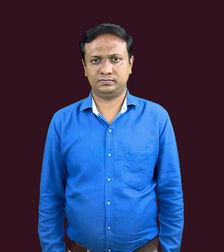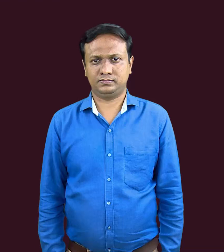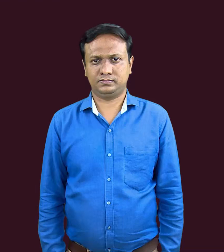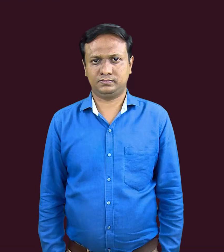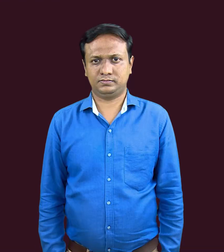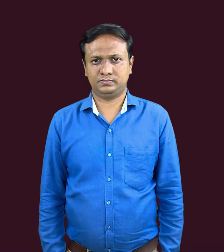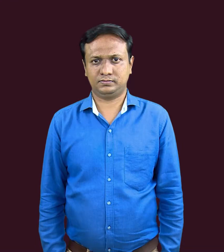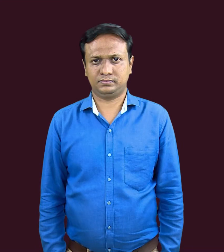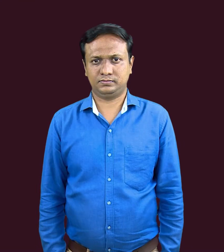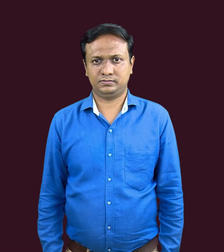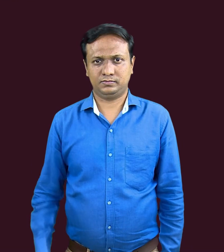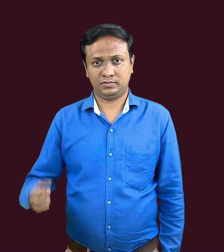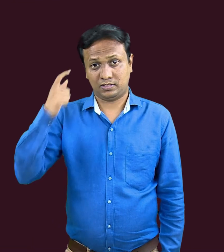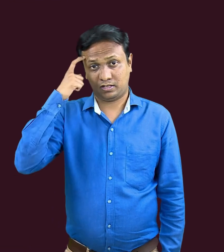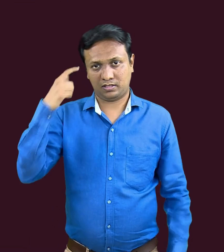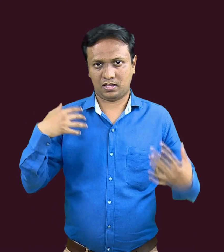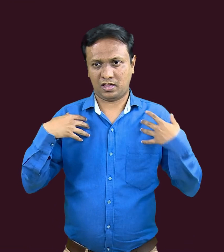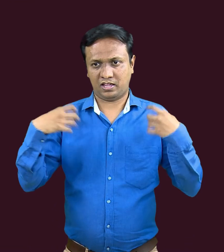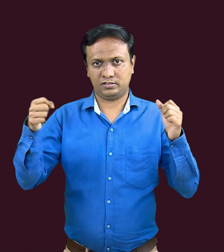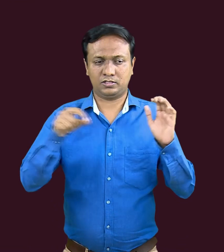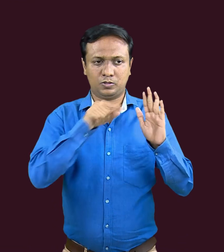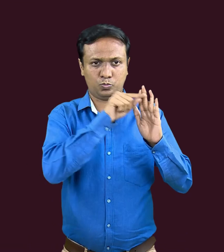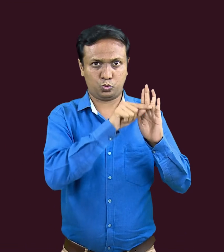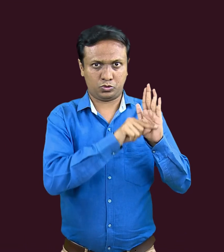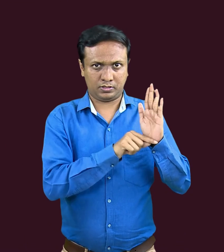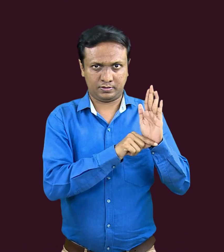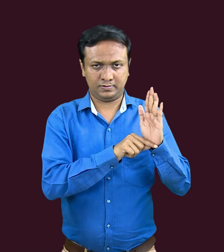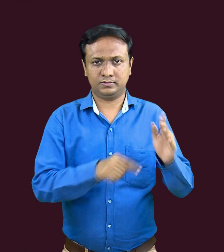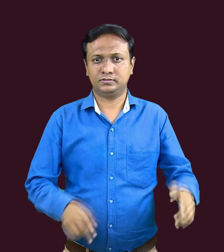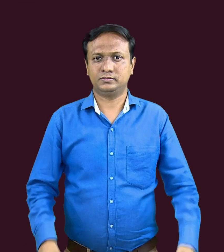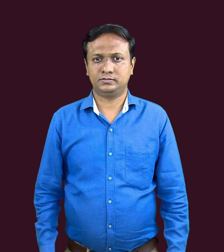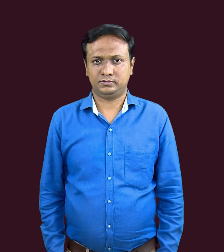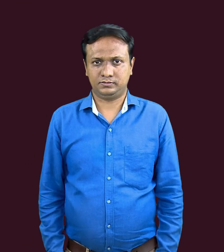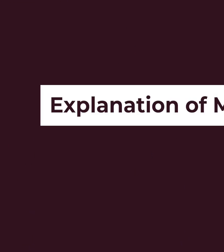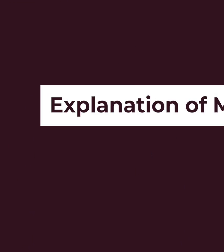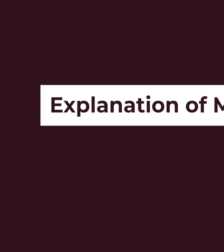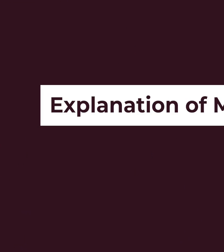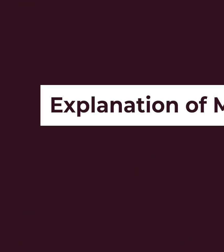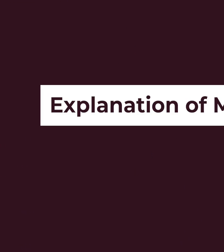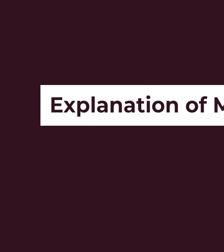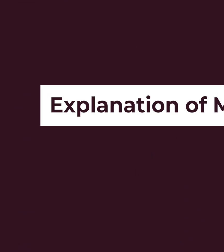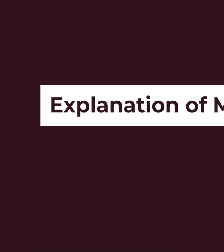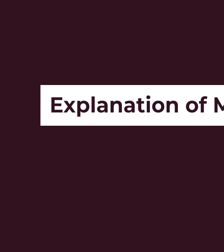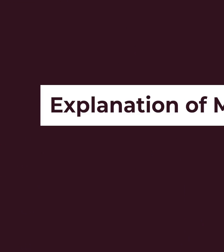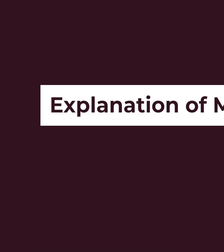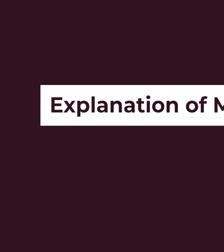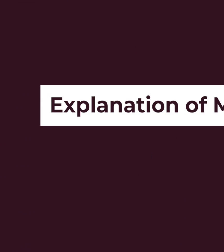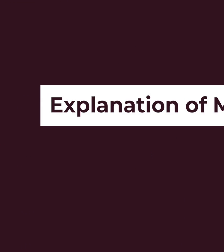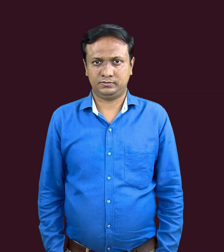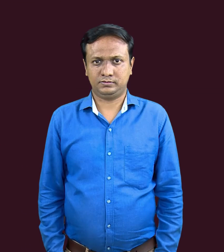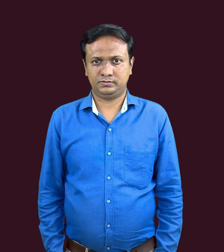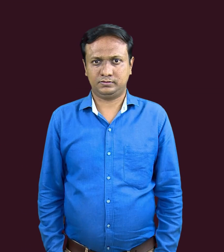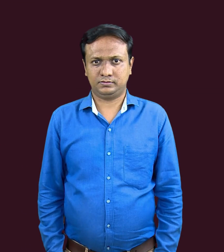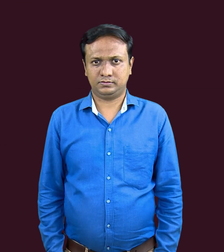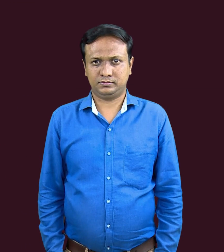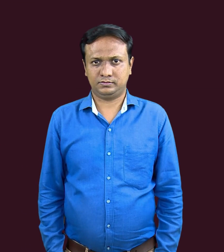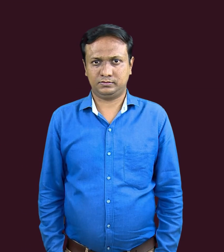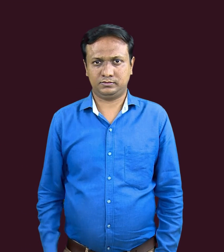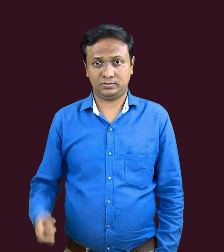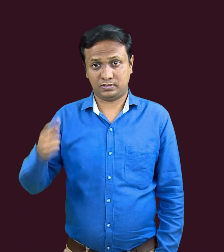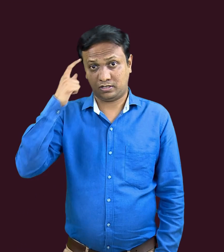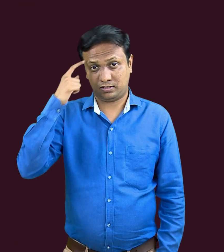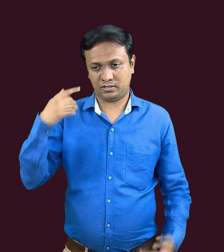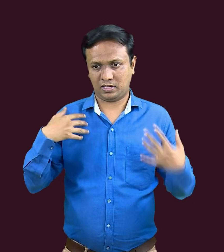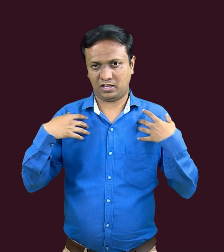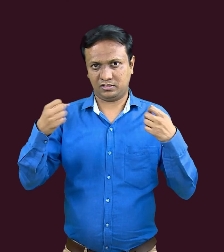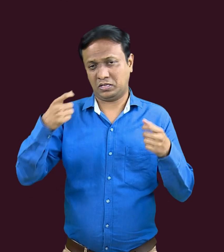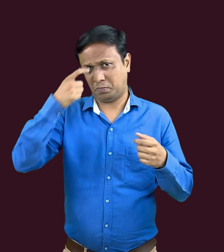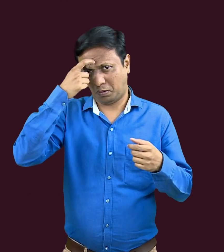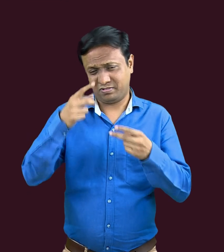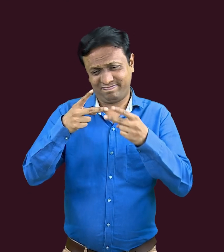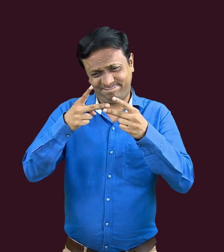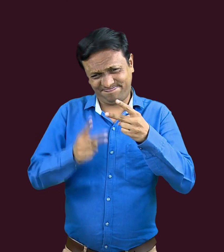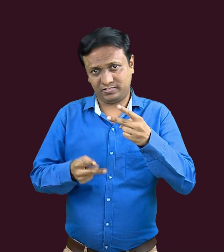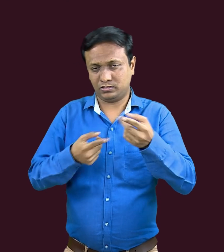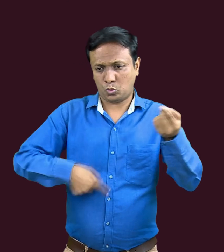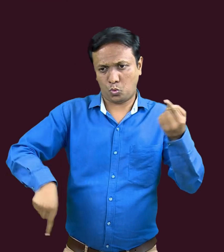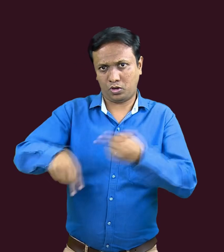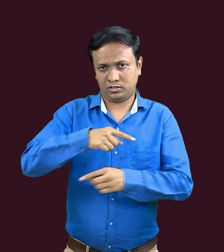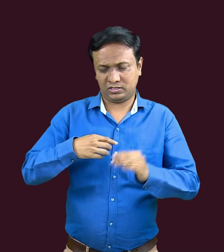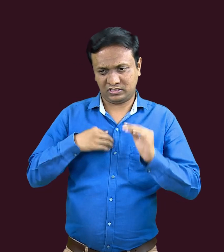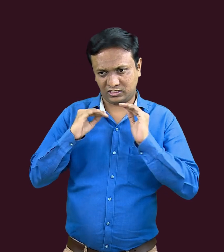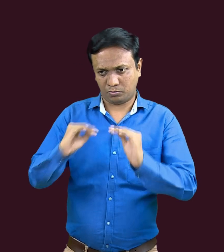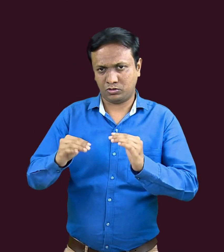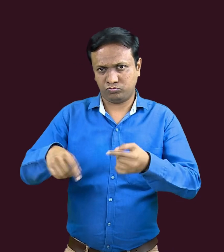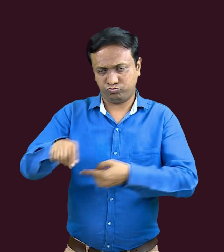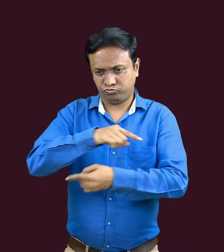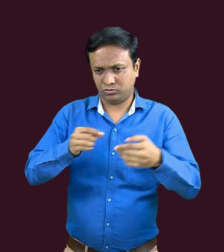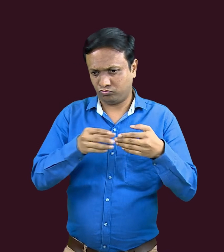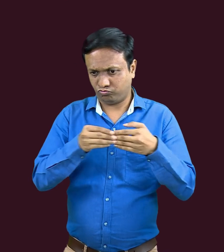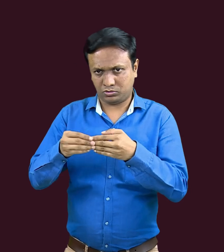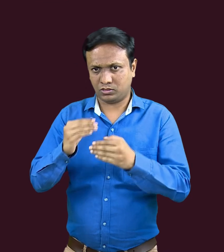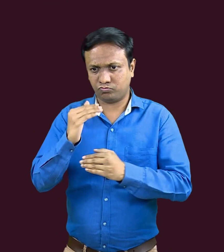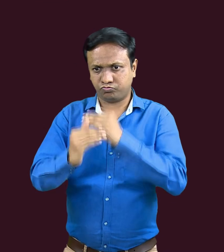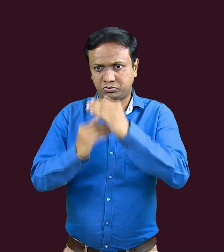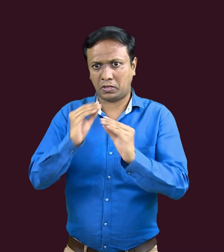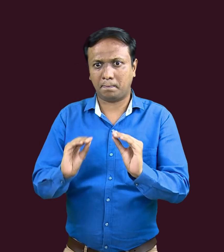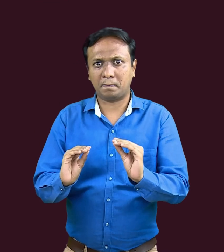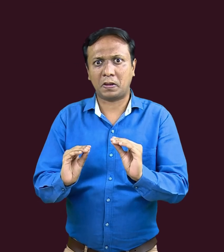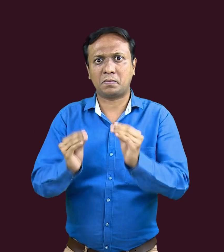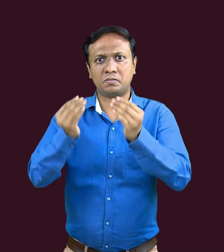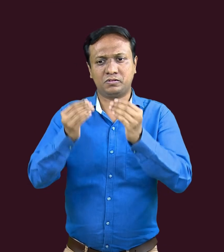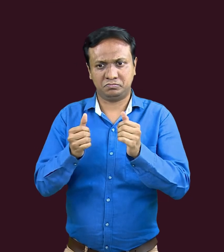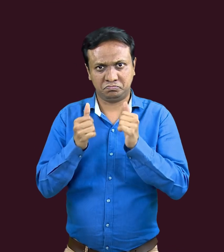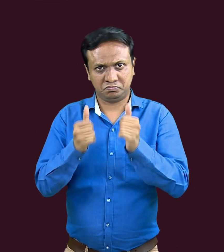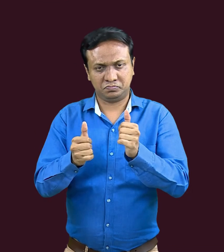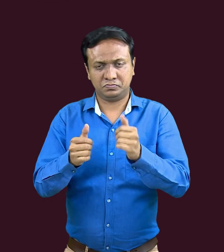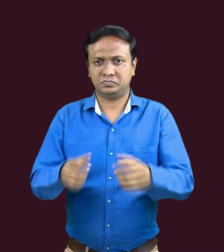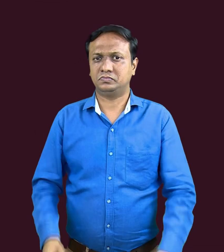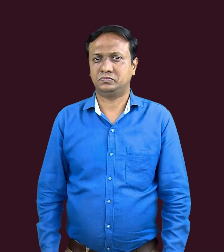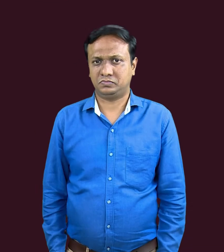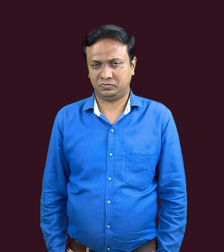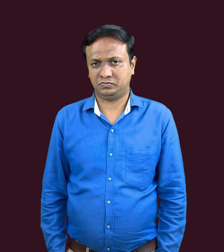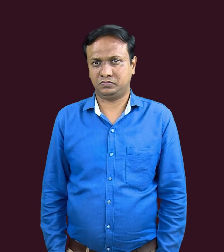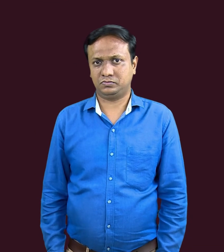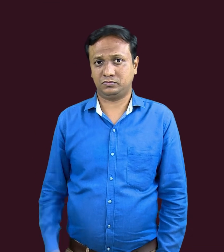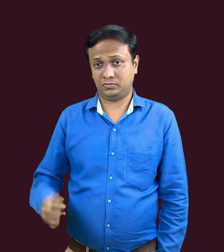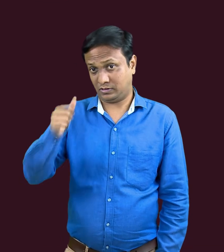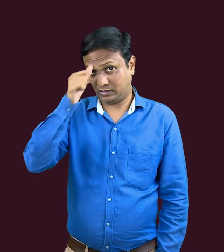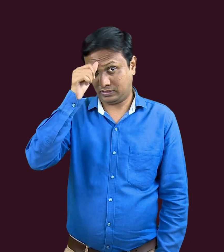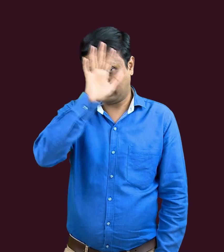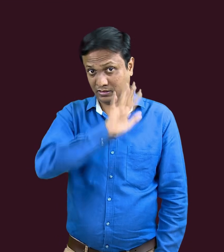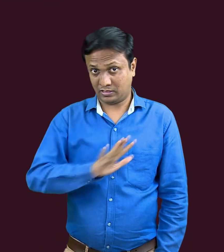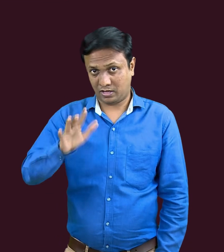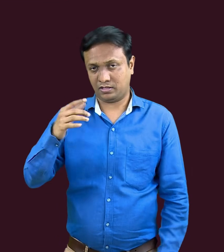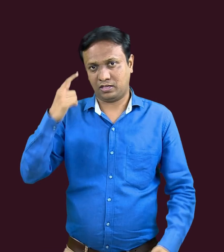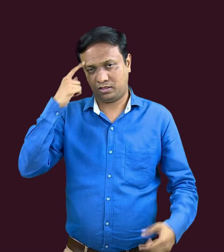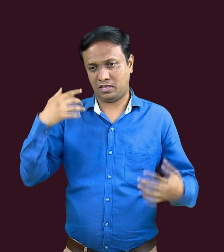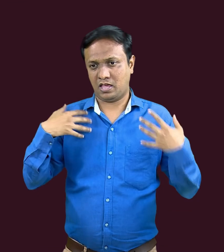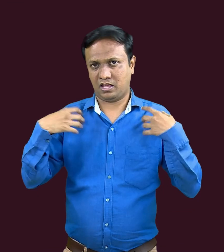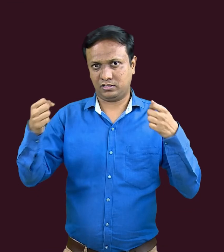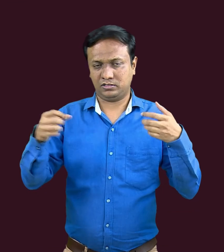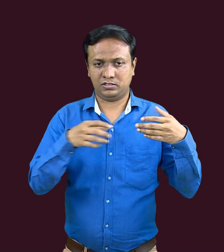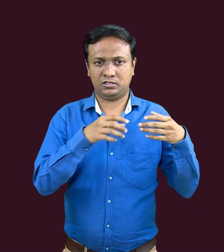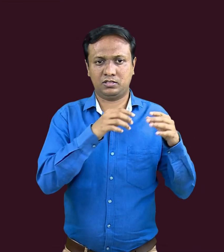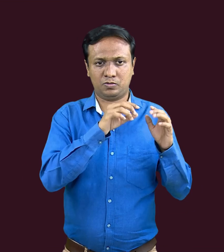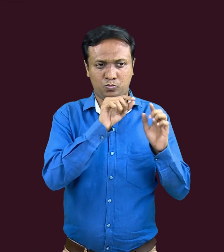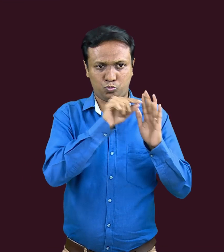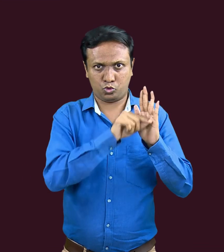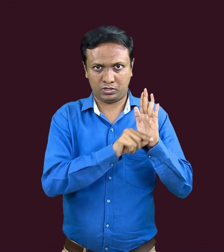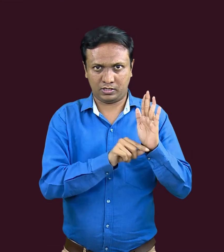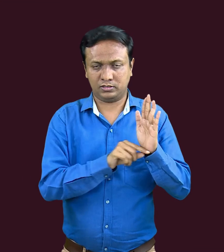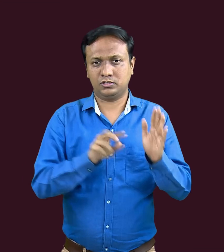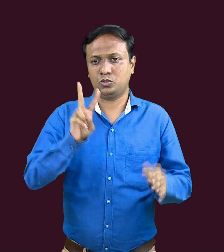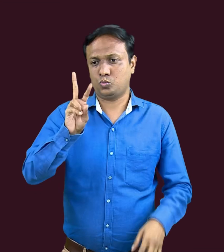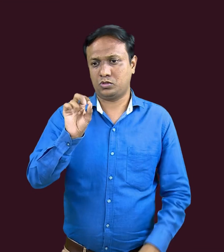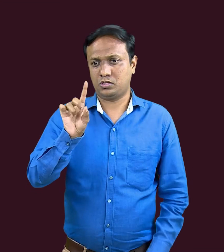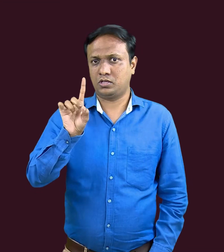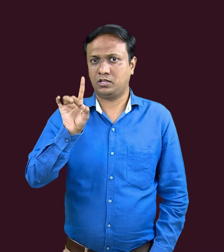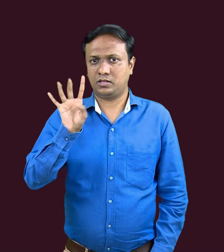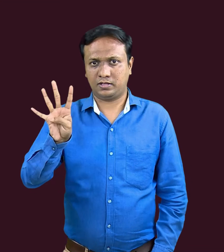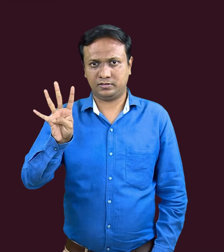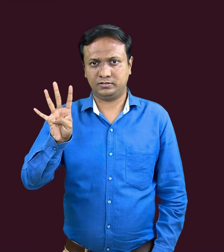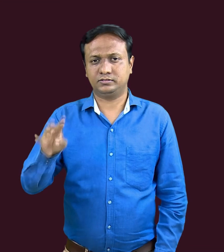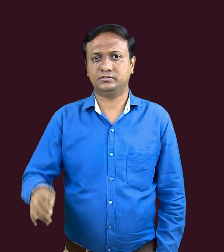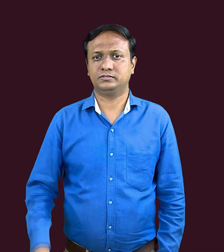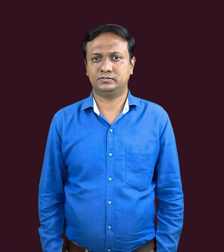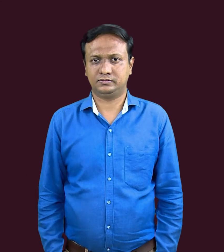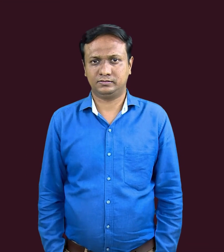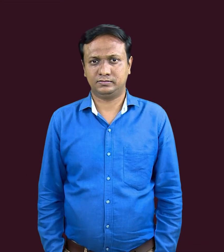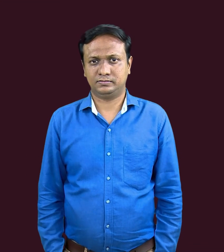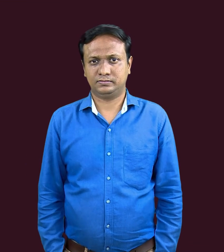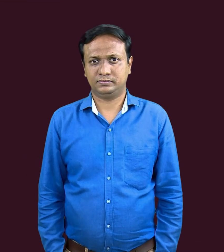Mental health policy